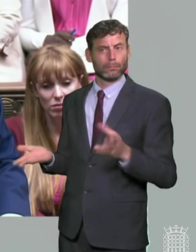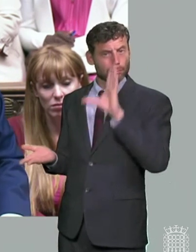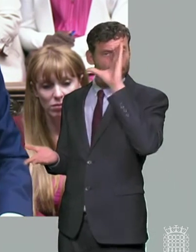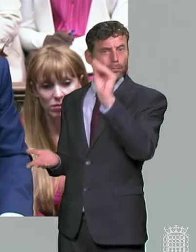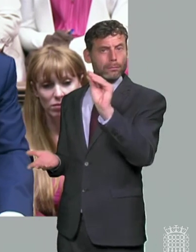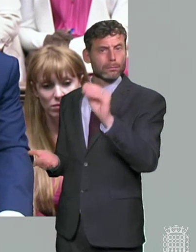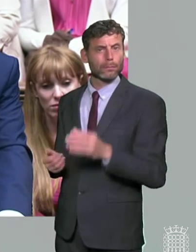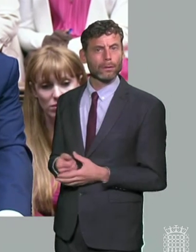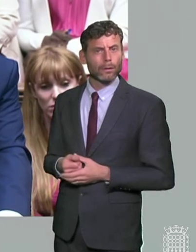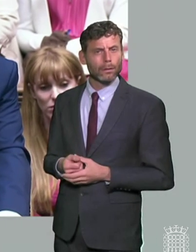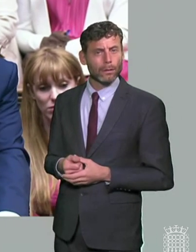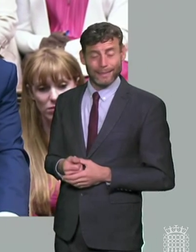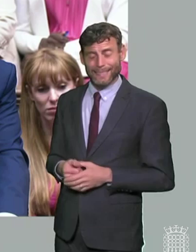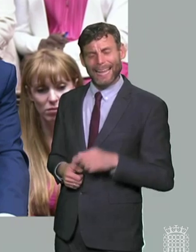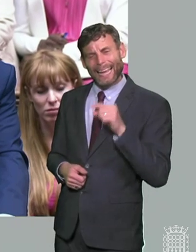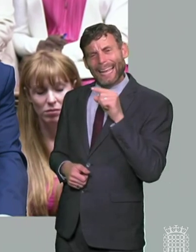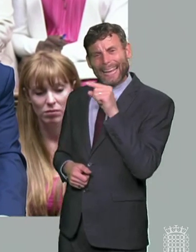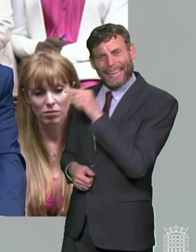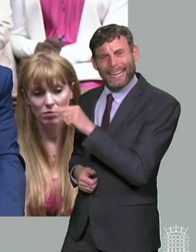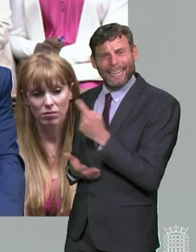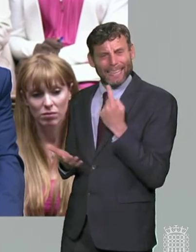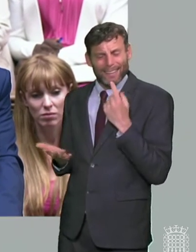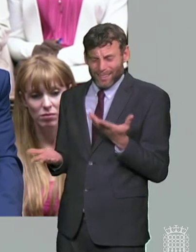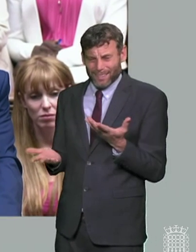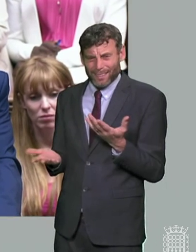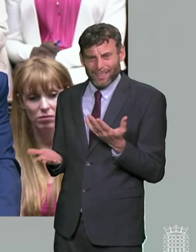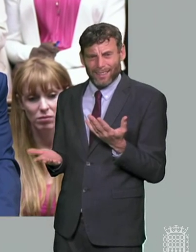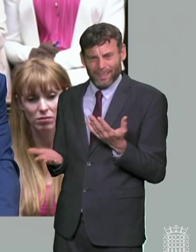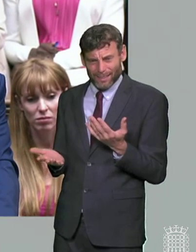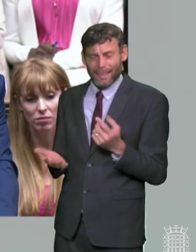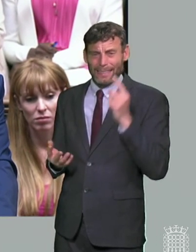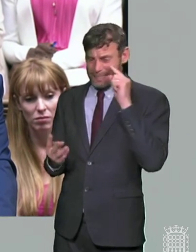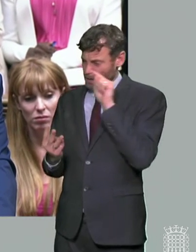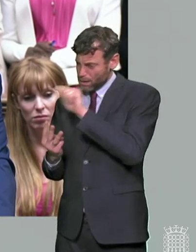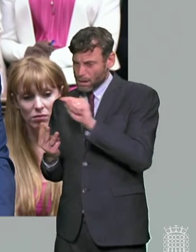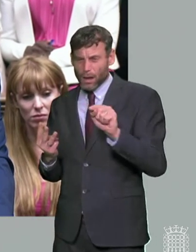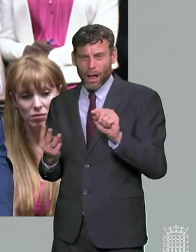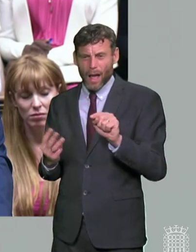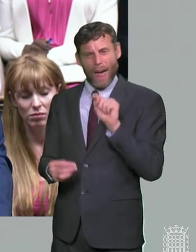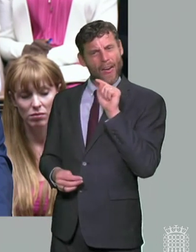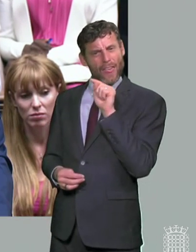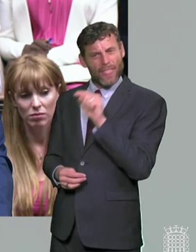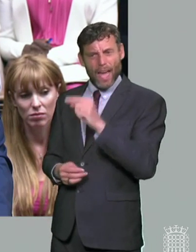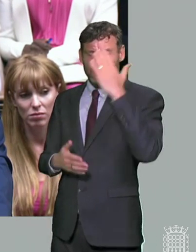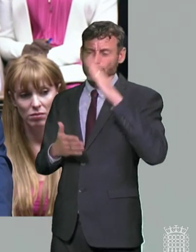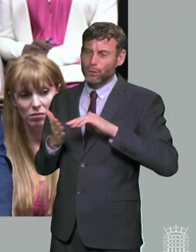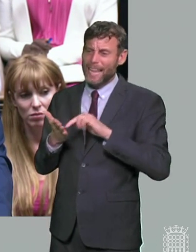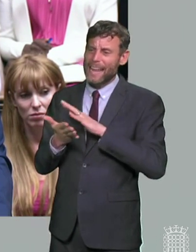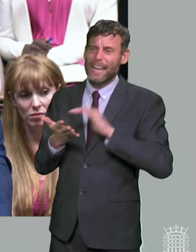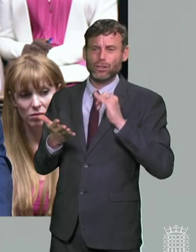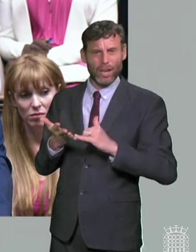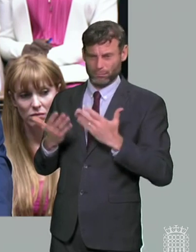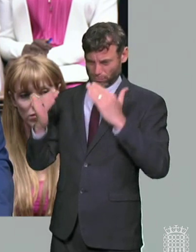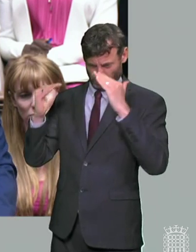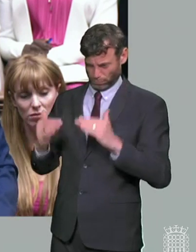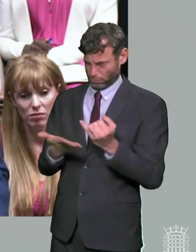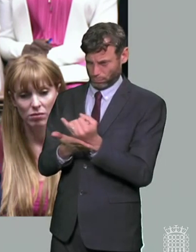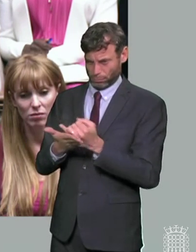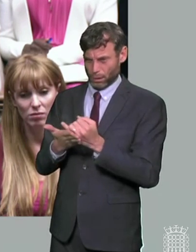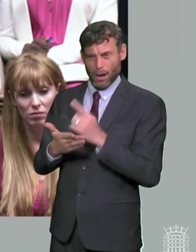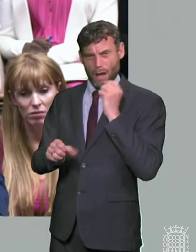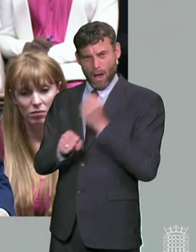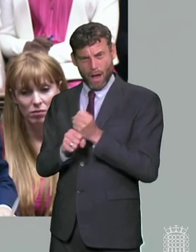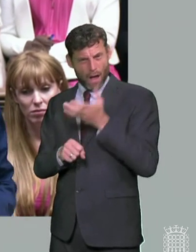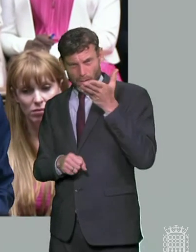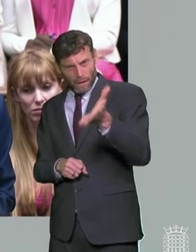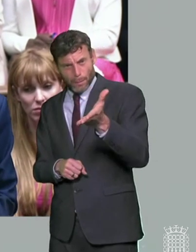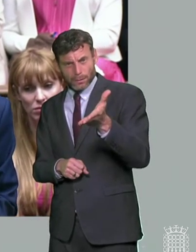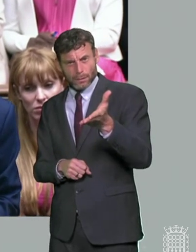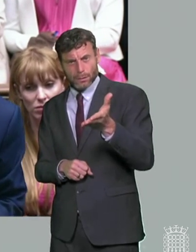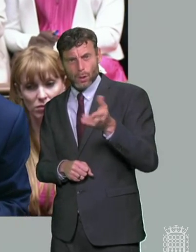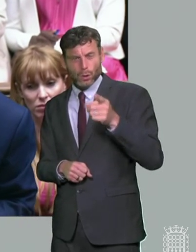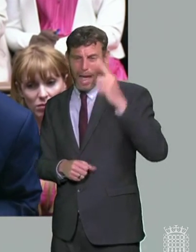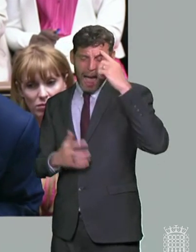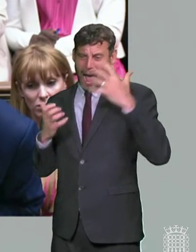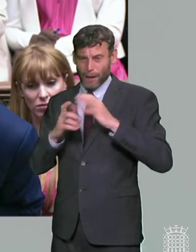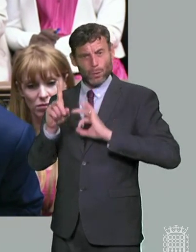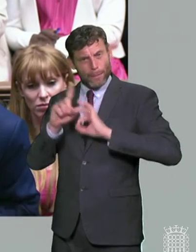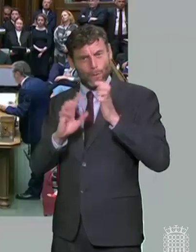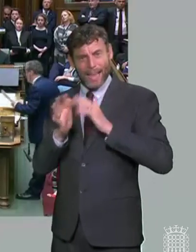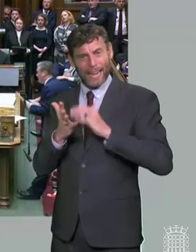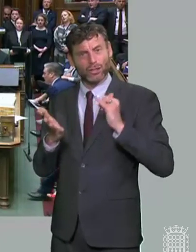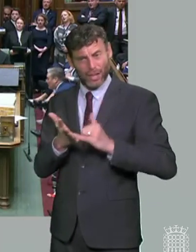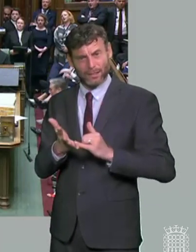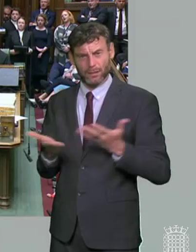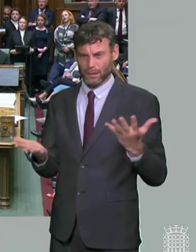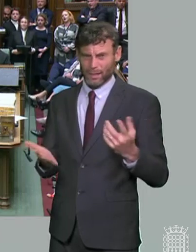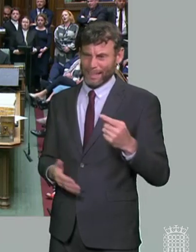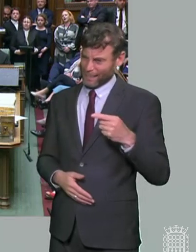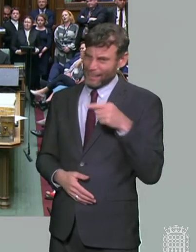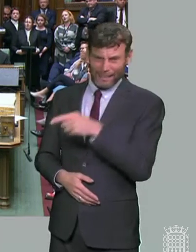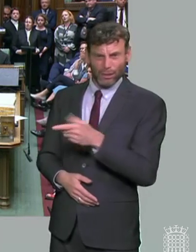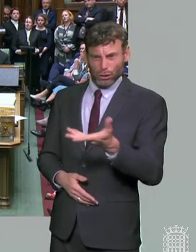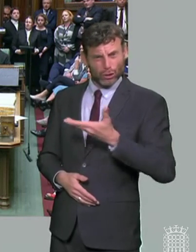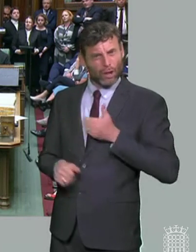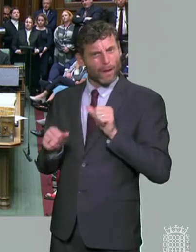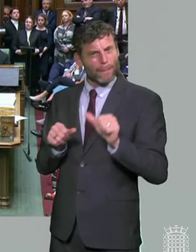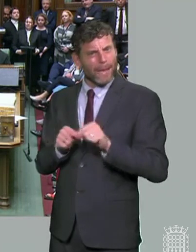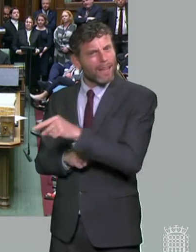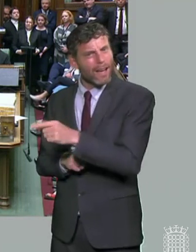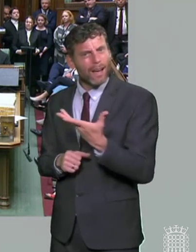Even the Prime Minister must admit that Akshay, Bina and Hamza deserve better than a “wanting and inadequate” Government, utterly unable to improve our NHS.